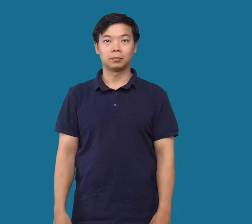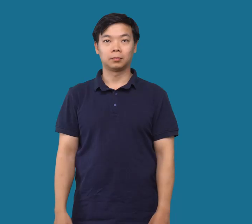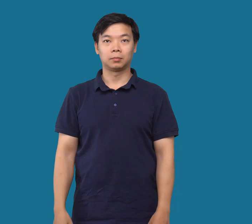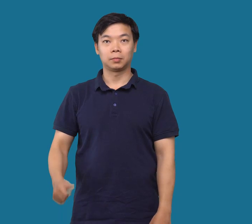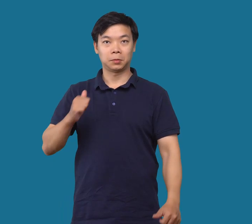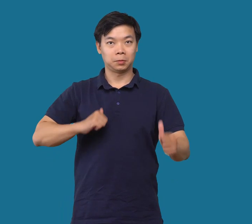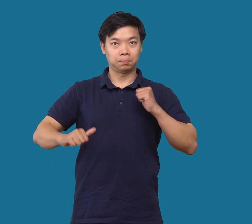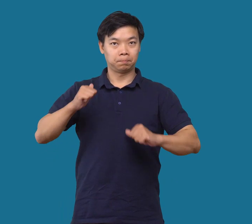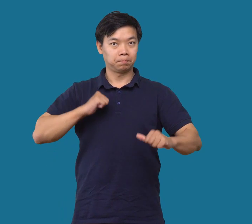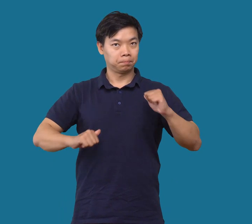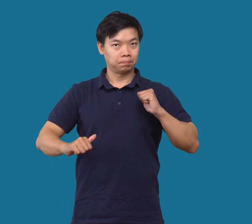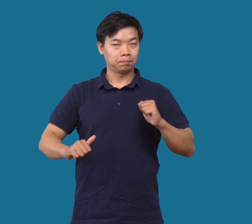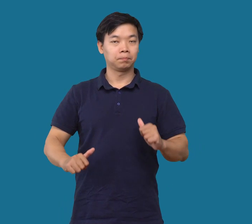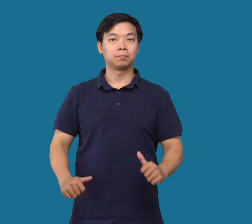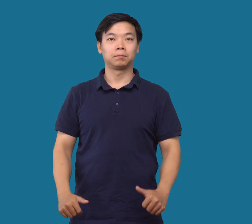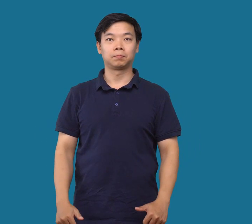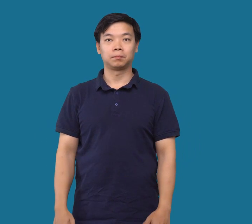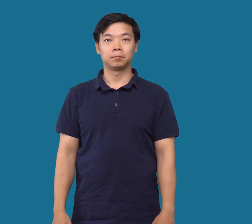dân tộc